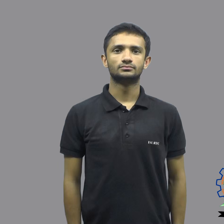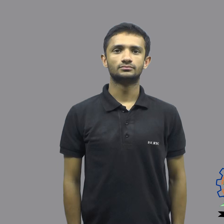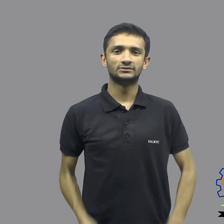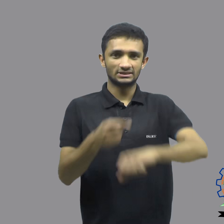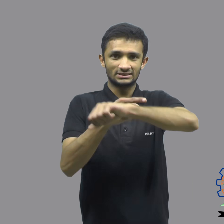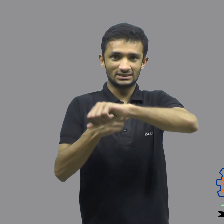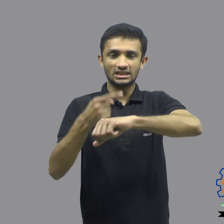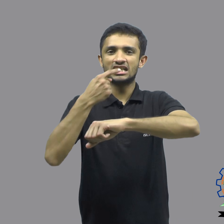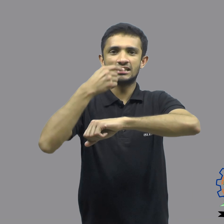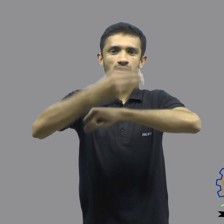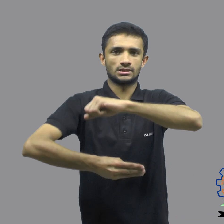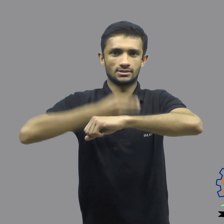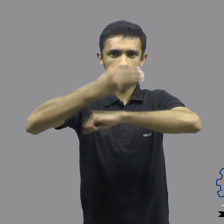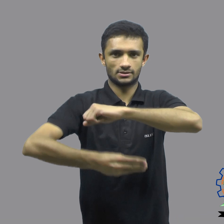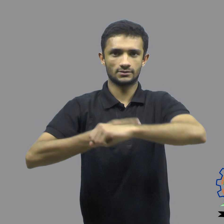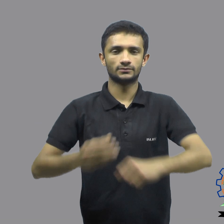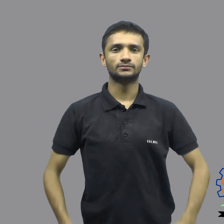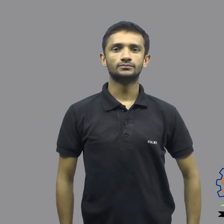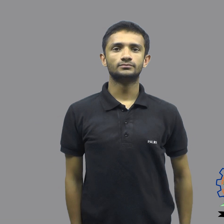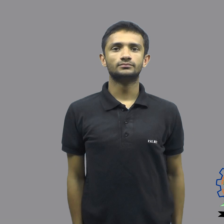Bandage